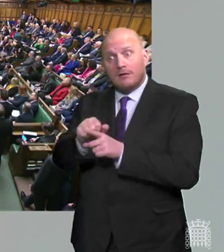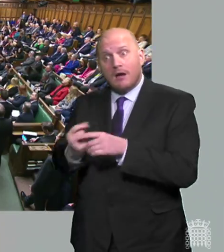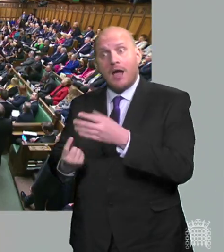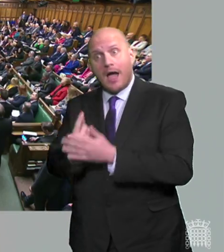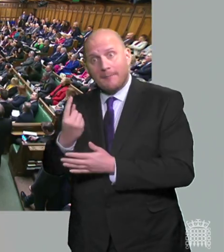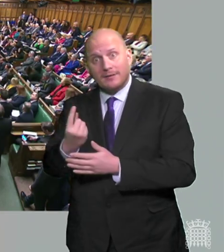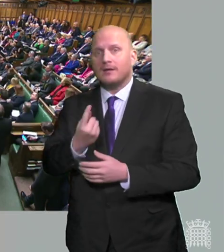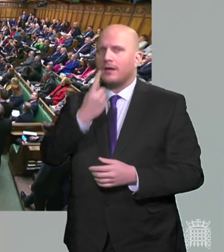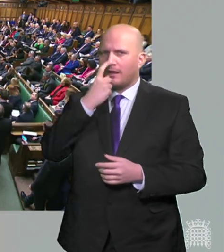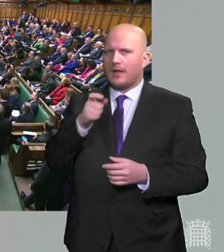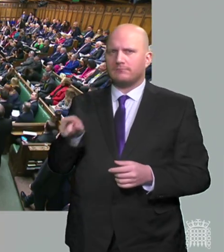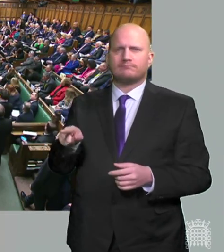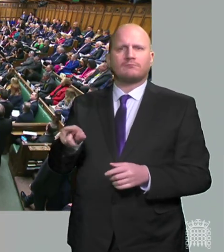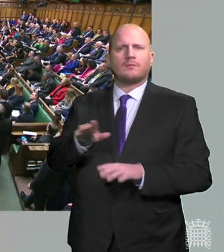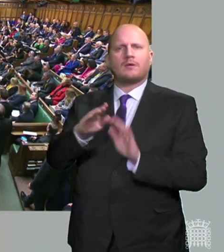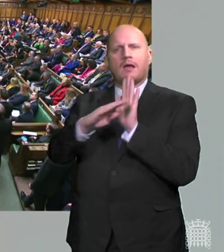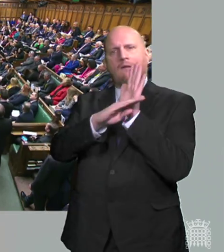We come to the SNP leader.